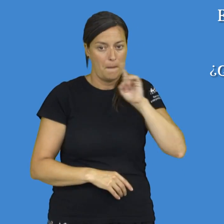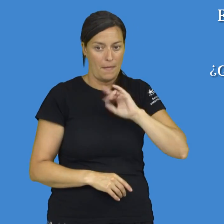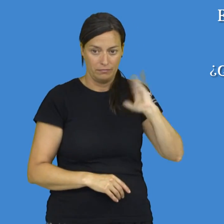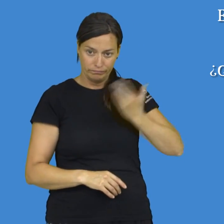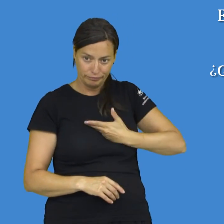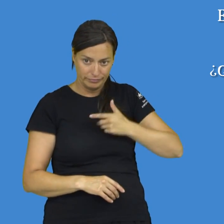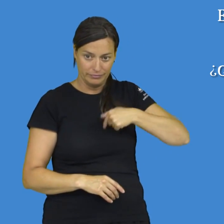afectar